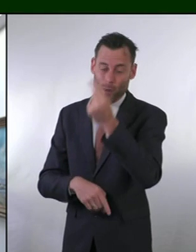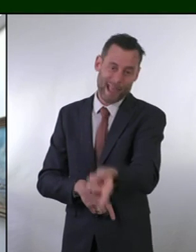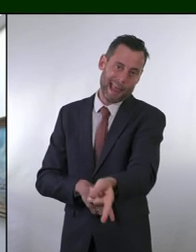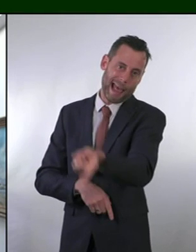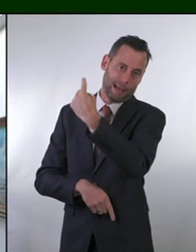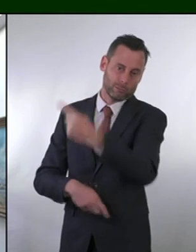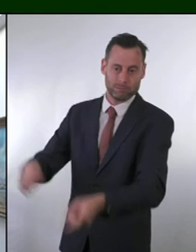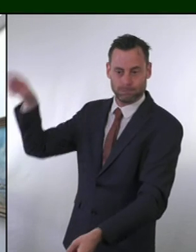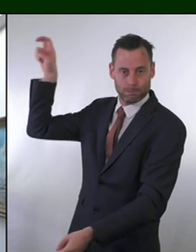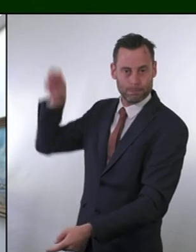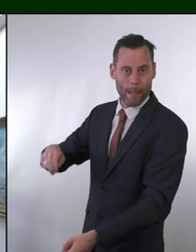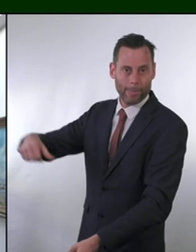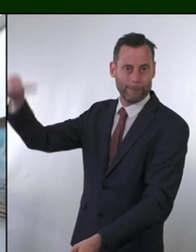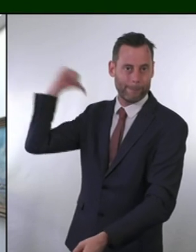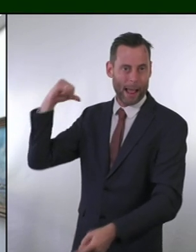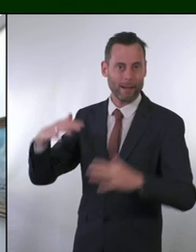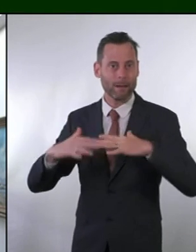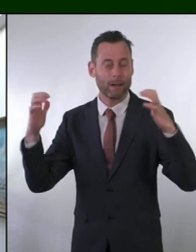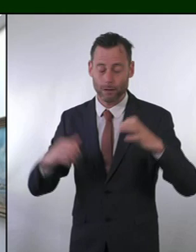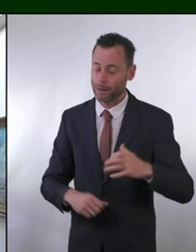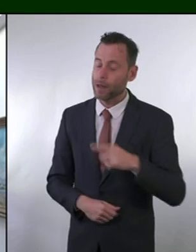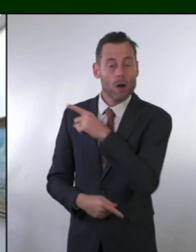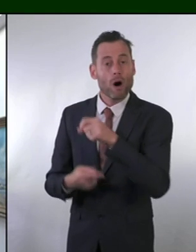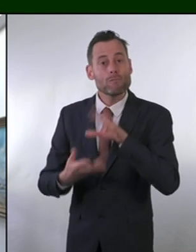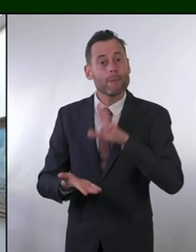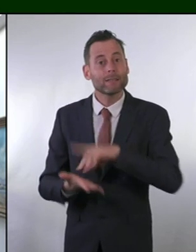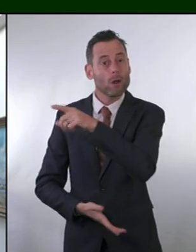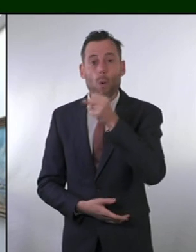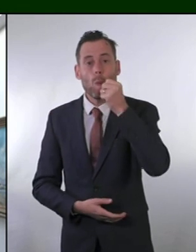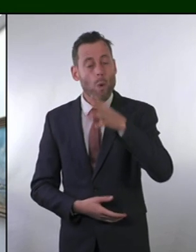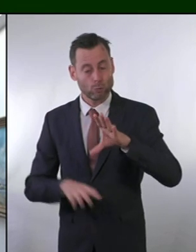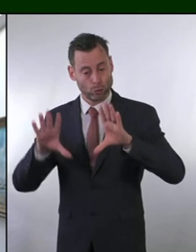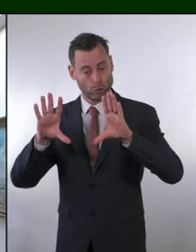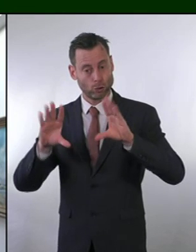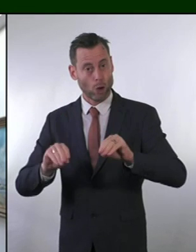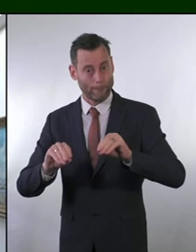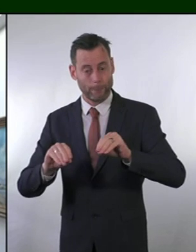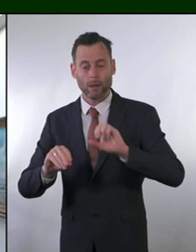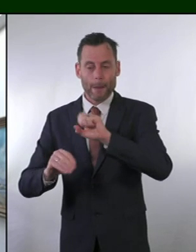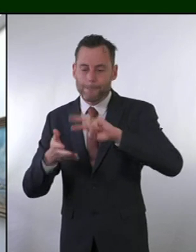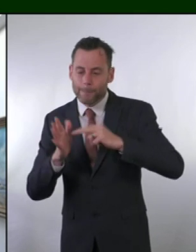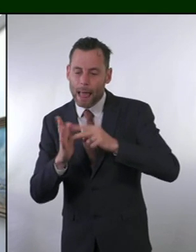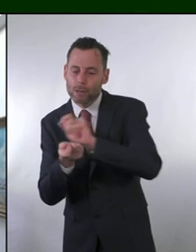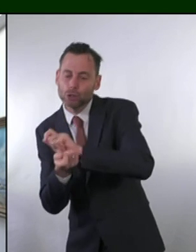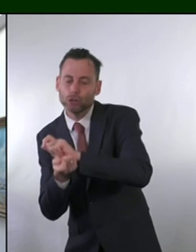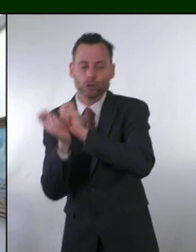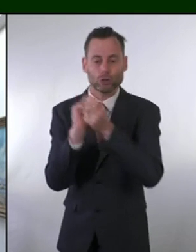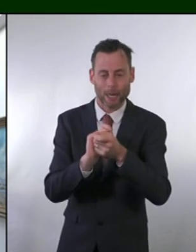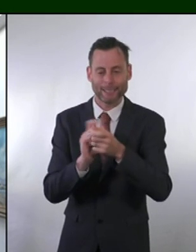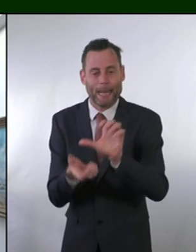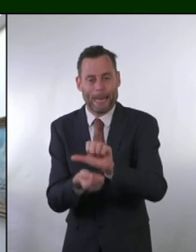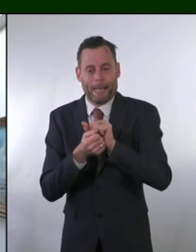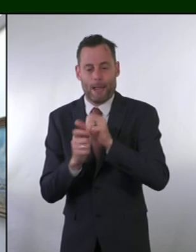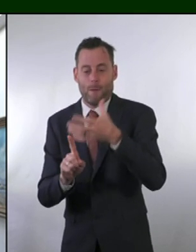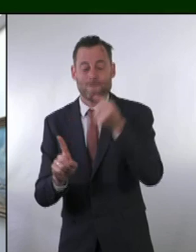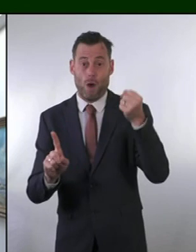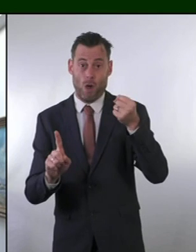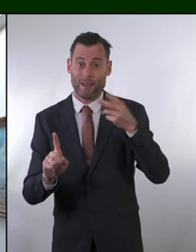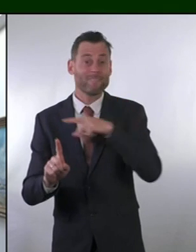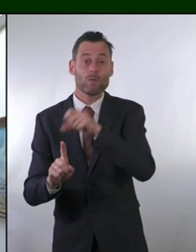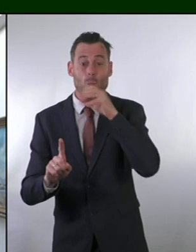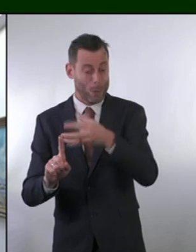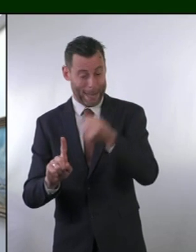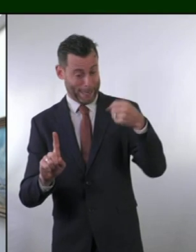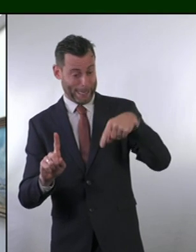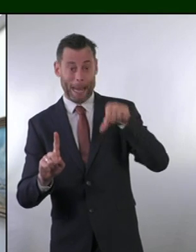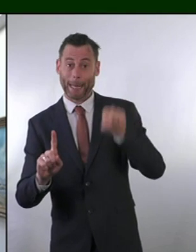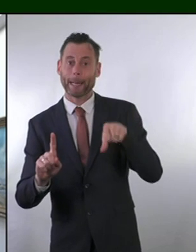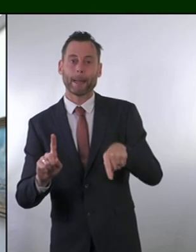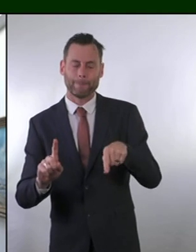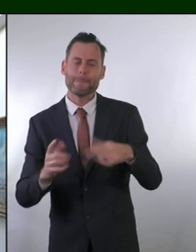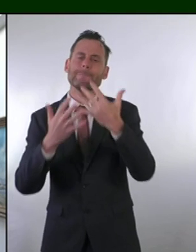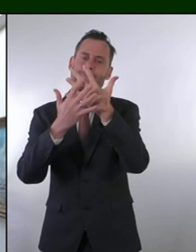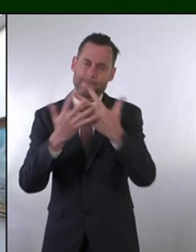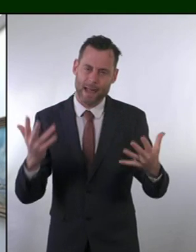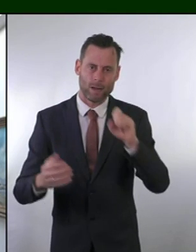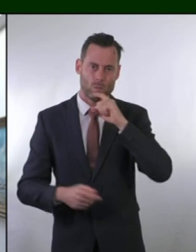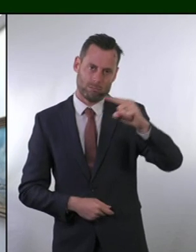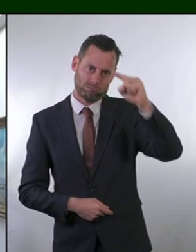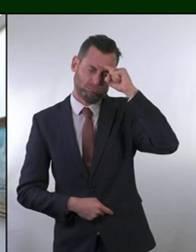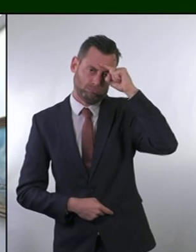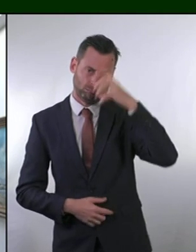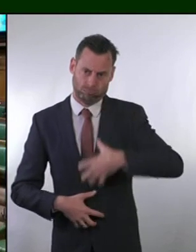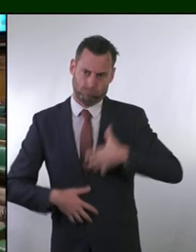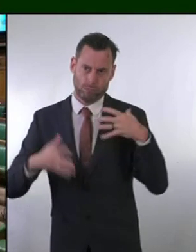If the Prime Minister will not U-turn on his plans to scrap furlough, does he realise that he will never—not ever—be forgiven for the damage that he is just about to cause to people up and down Scotland?